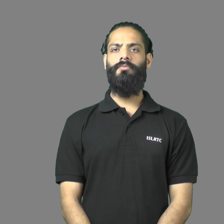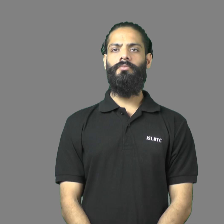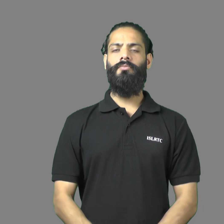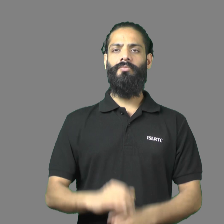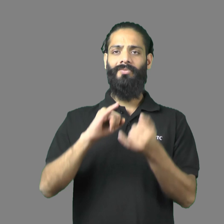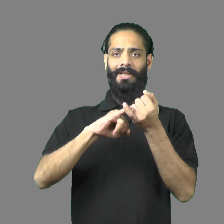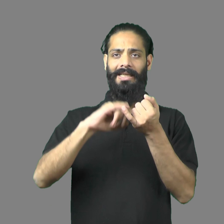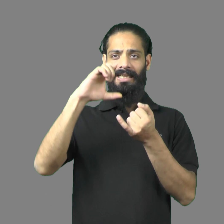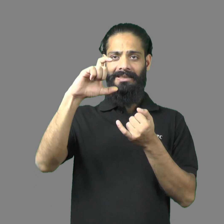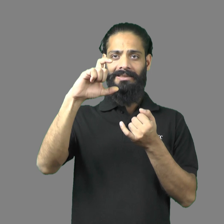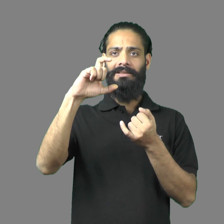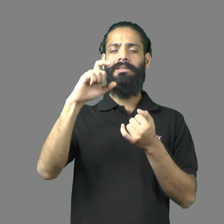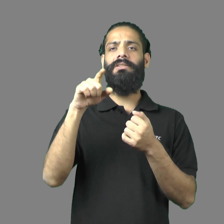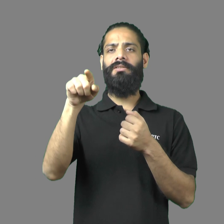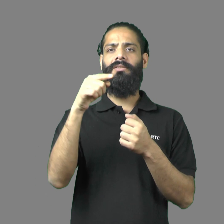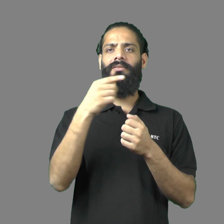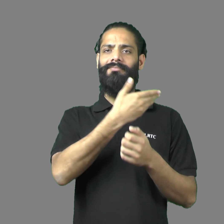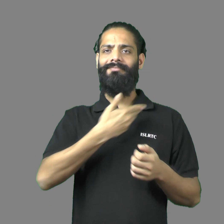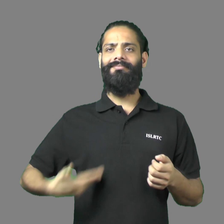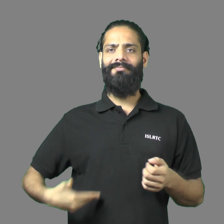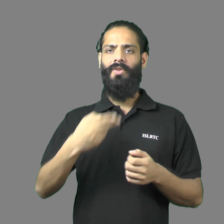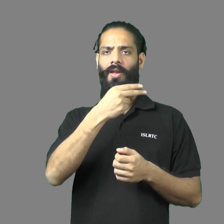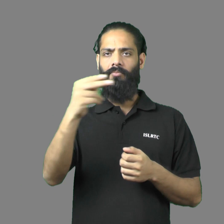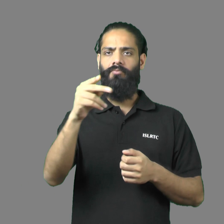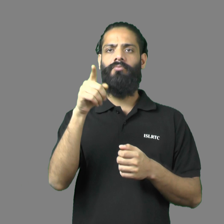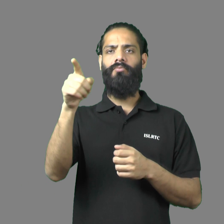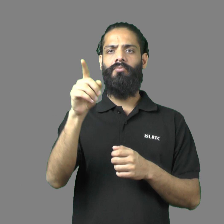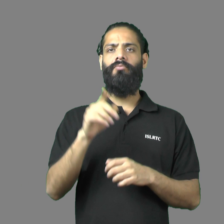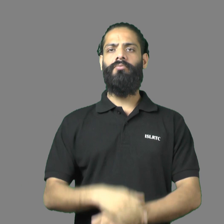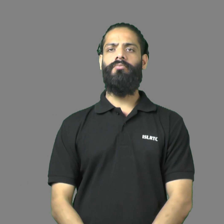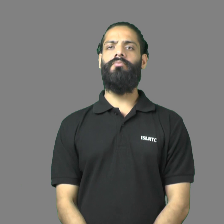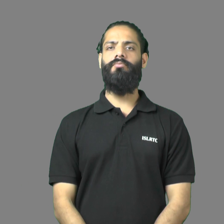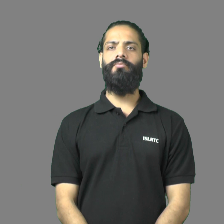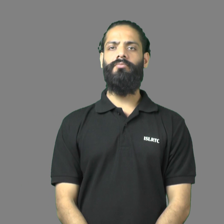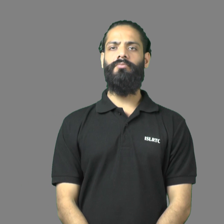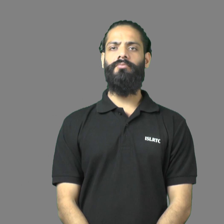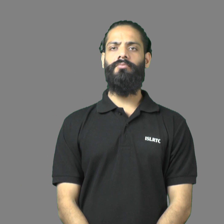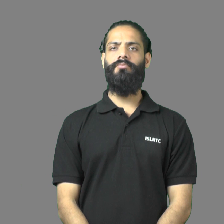Scheduled Caste(s) (SC)